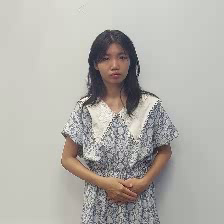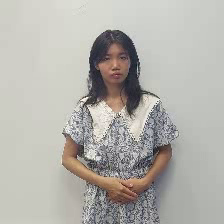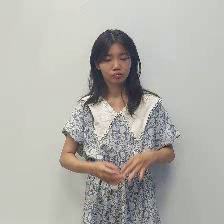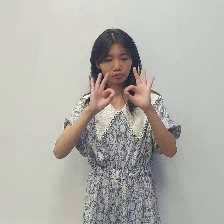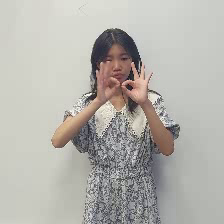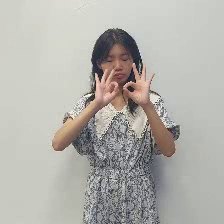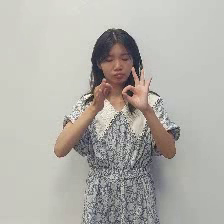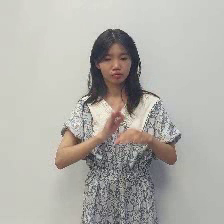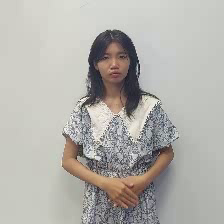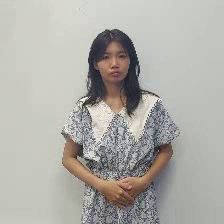Rau